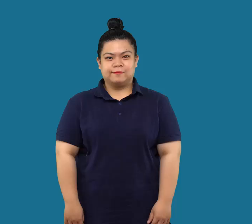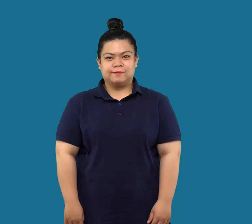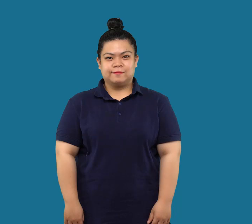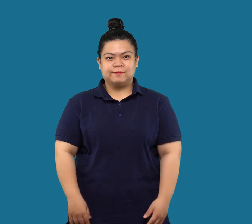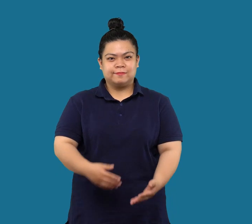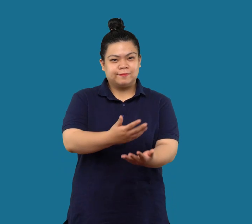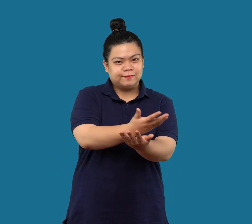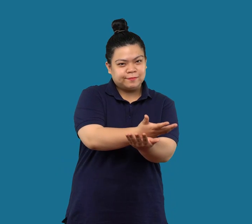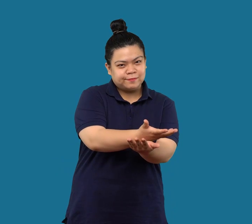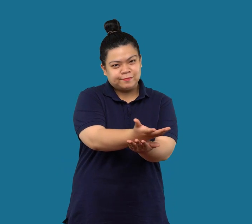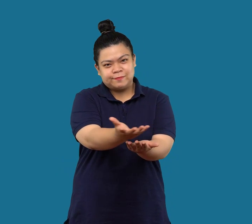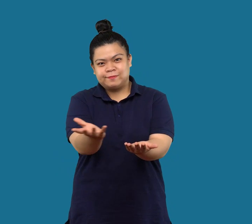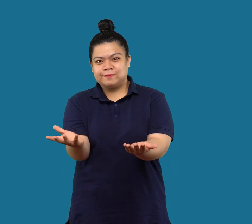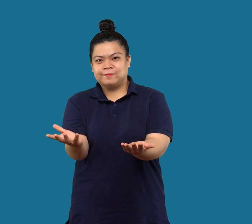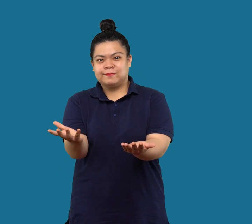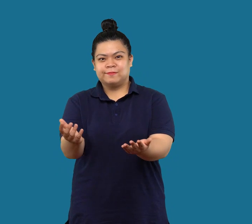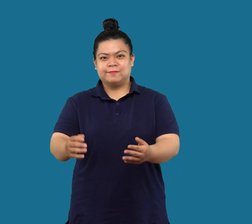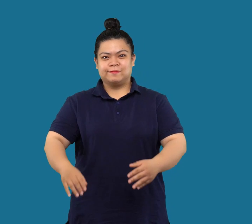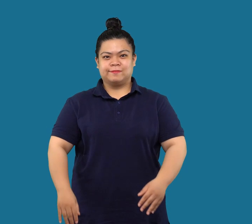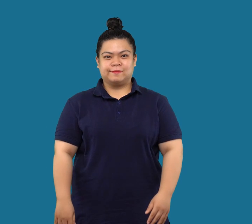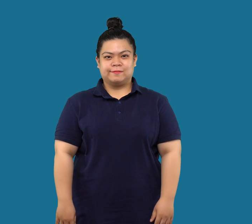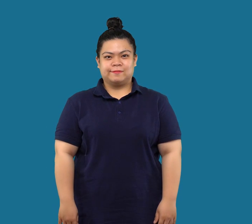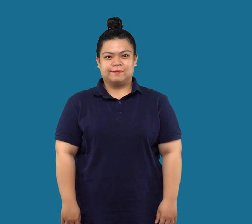mâm ngũ quả